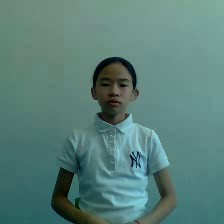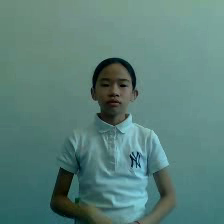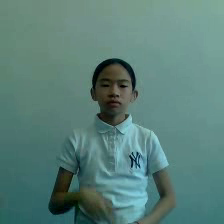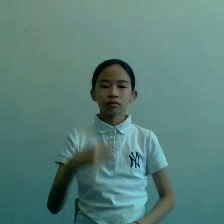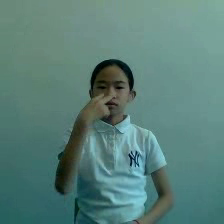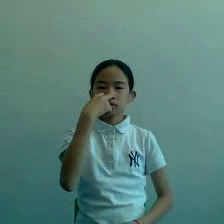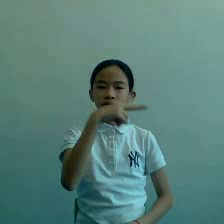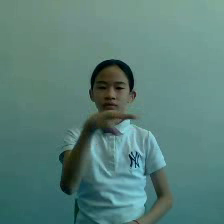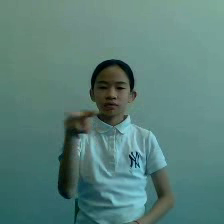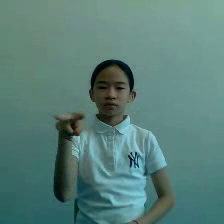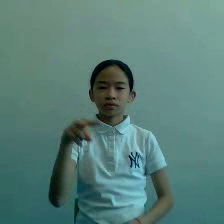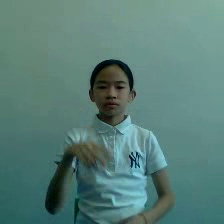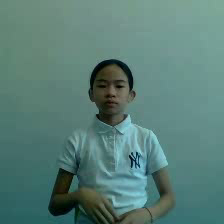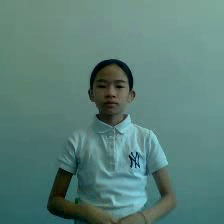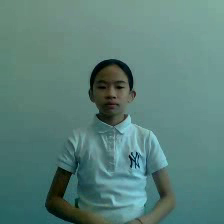Nhìn